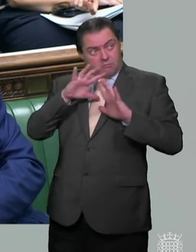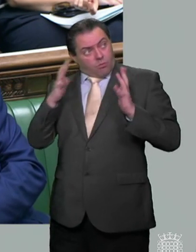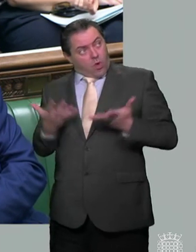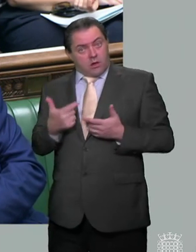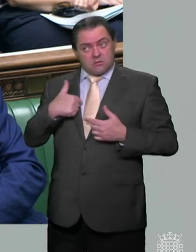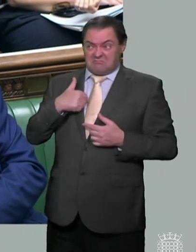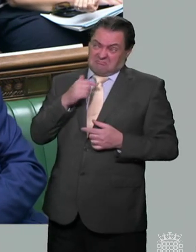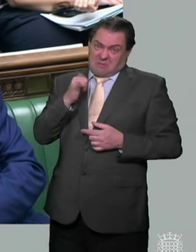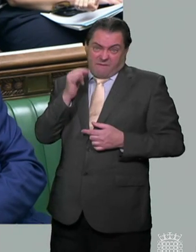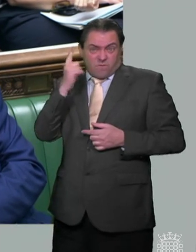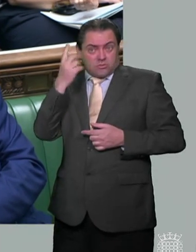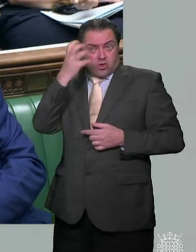What we are insisting on—